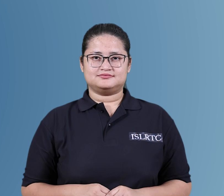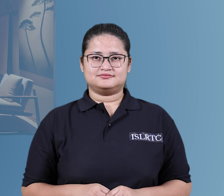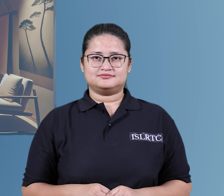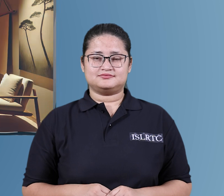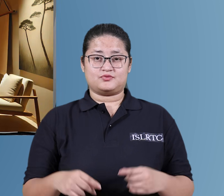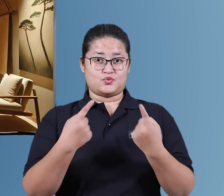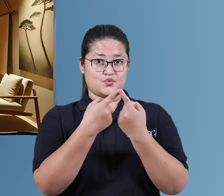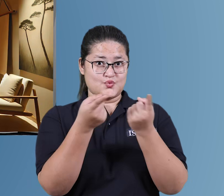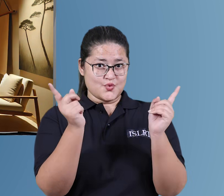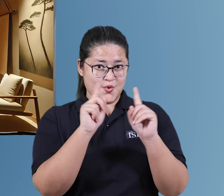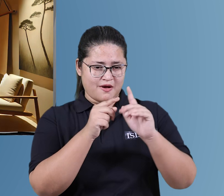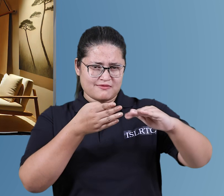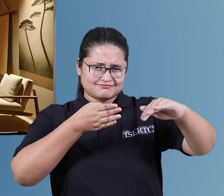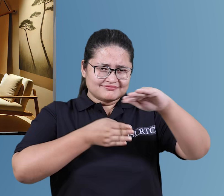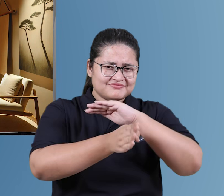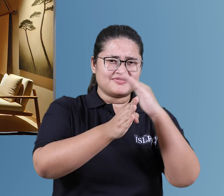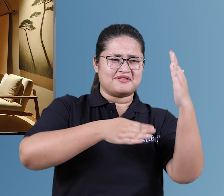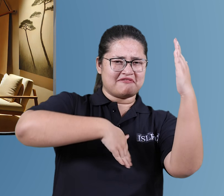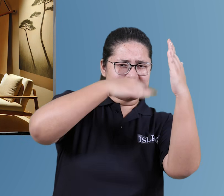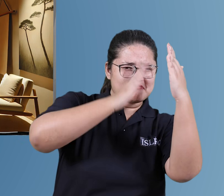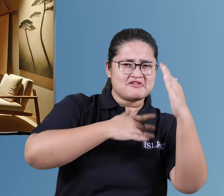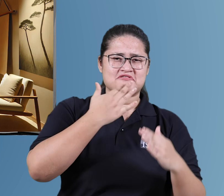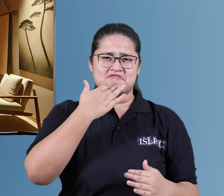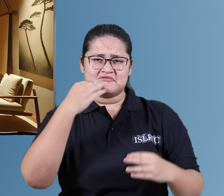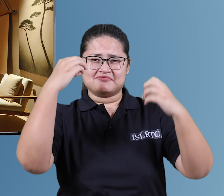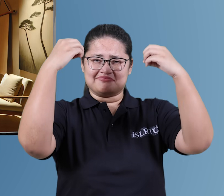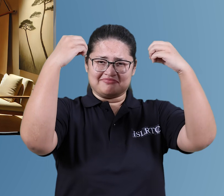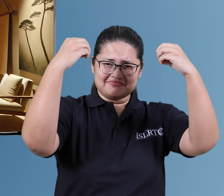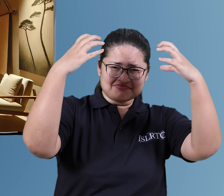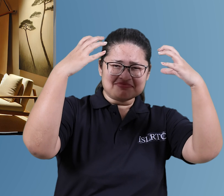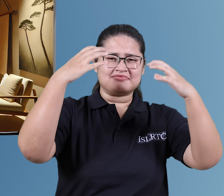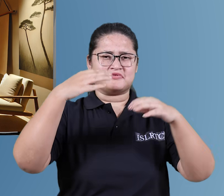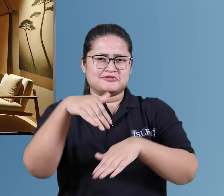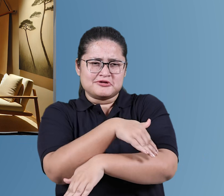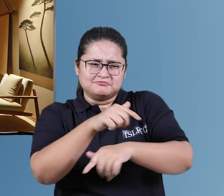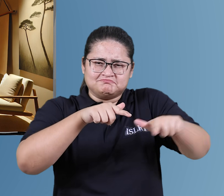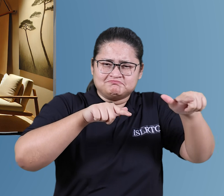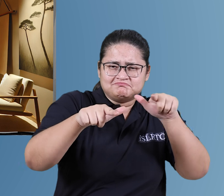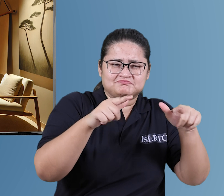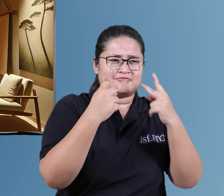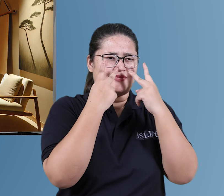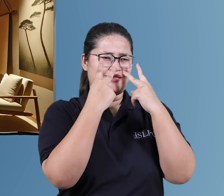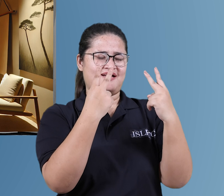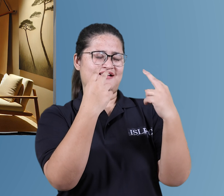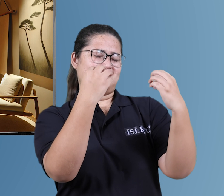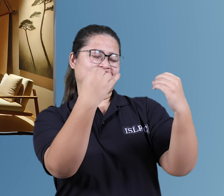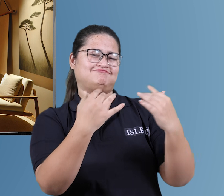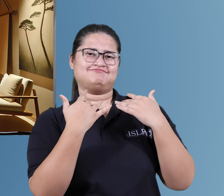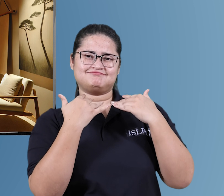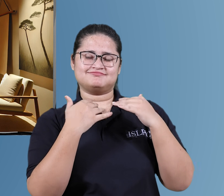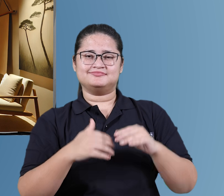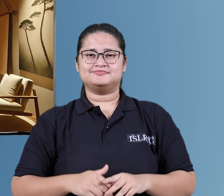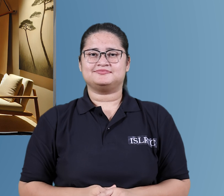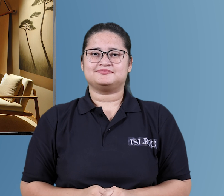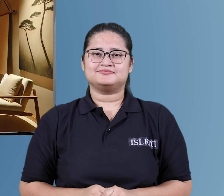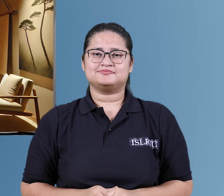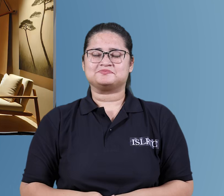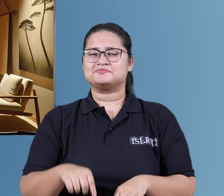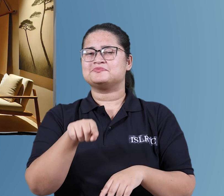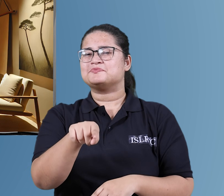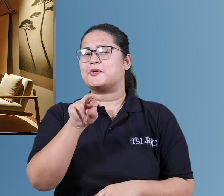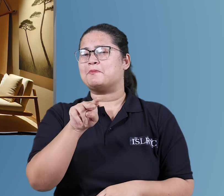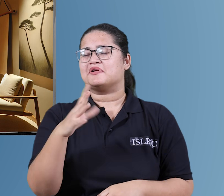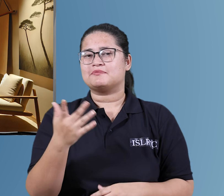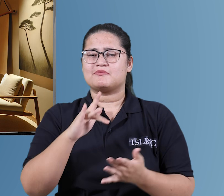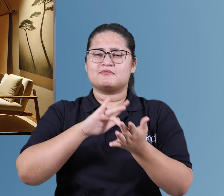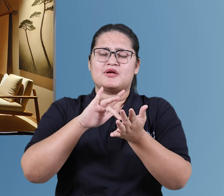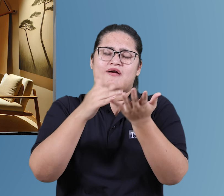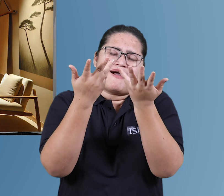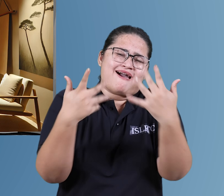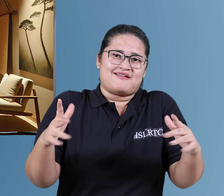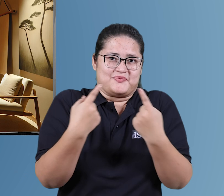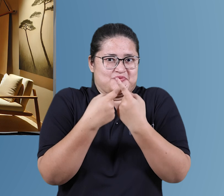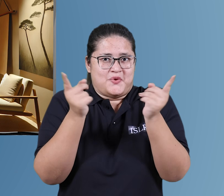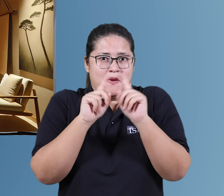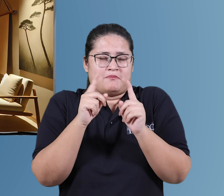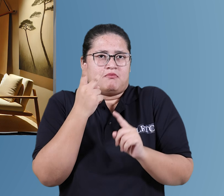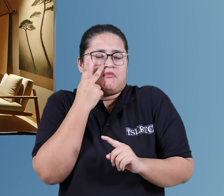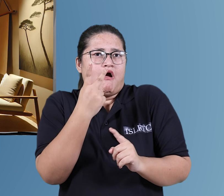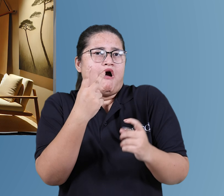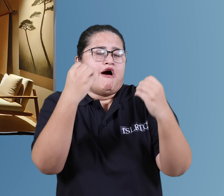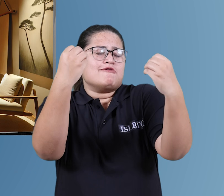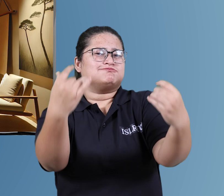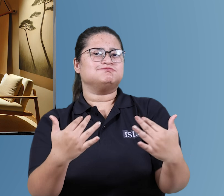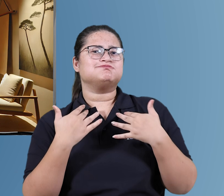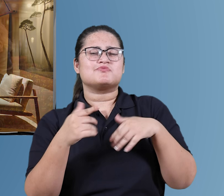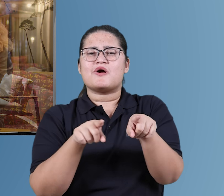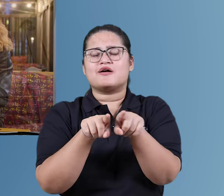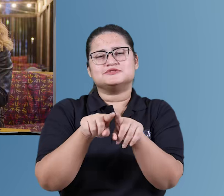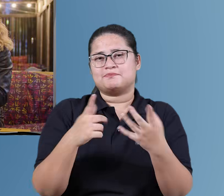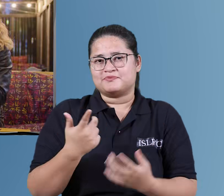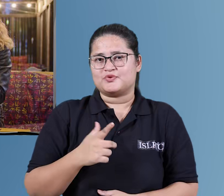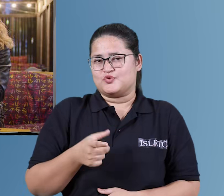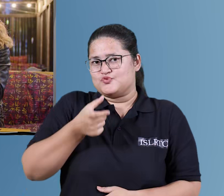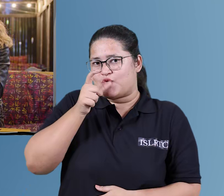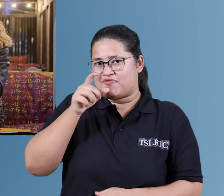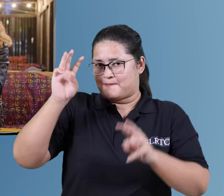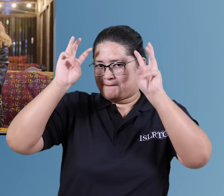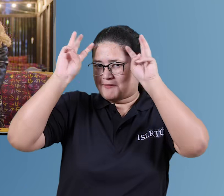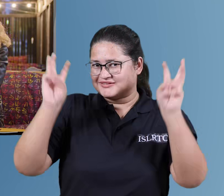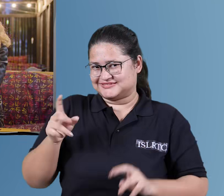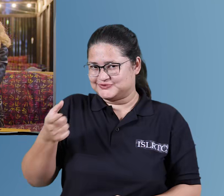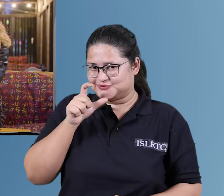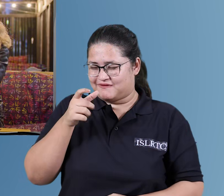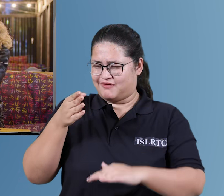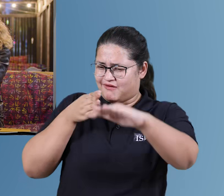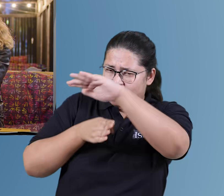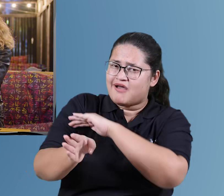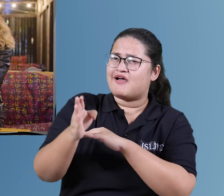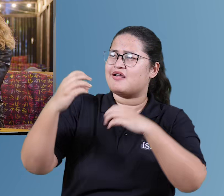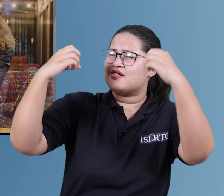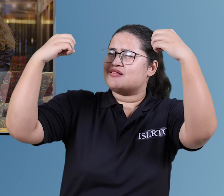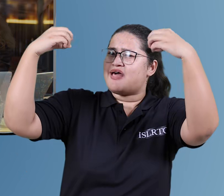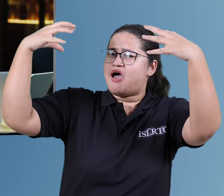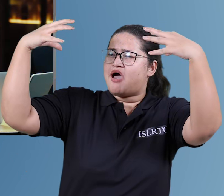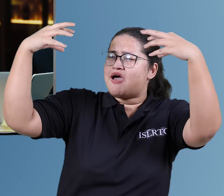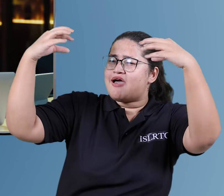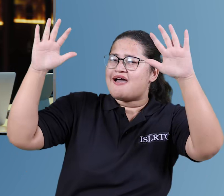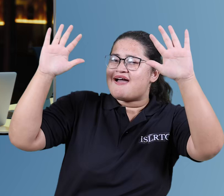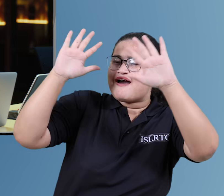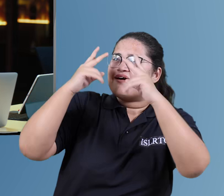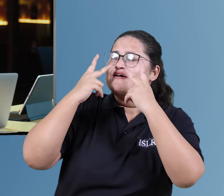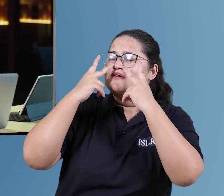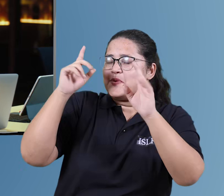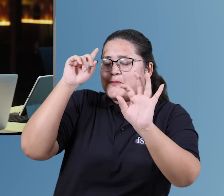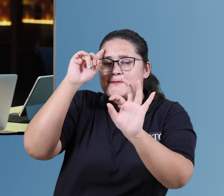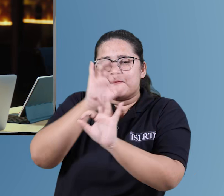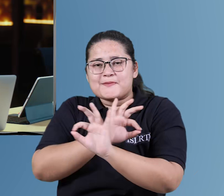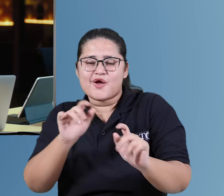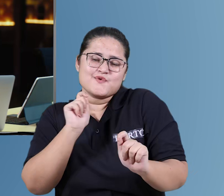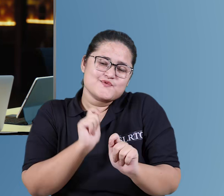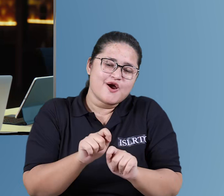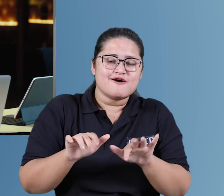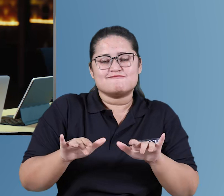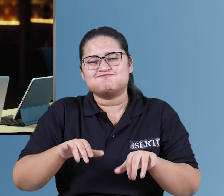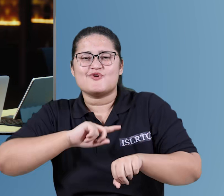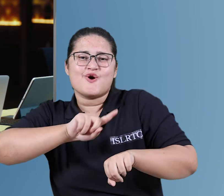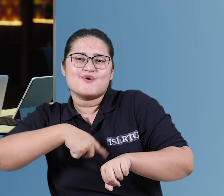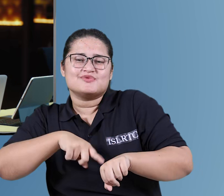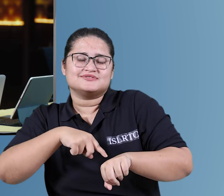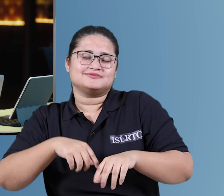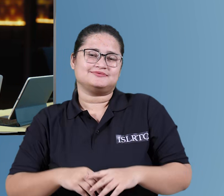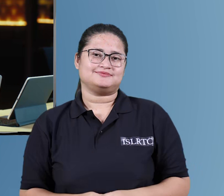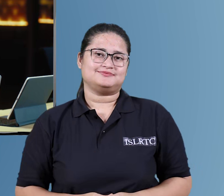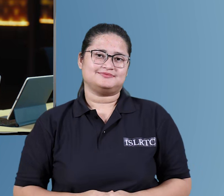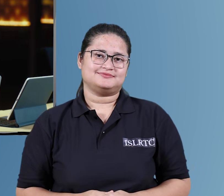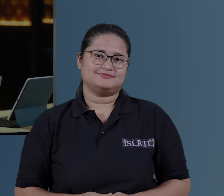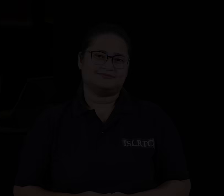Ambiance Ambiance refers to the overall atmosphere or mood of a place, influenced by factors like lighting, sound, decor and design. For example, the ambiance of Starbucks makes people comfortable allowing them to spend long hours working on their laptops while enjoying coffee.